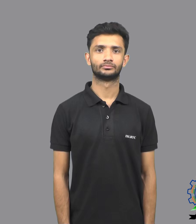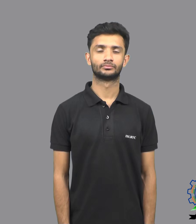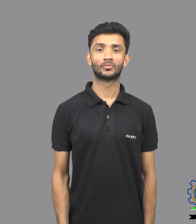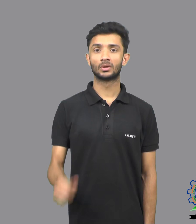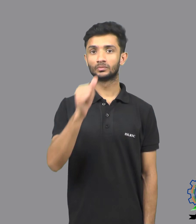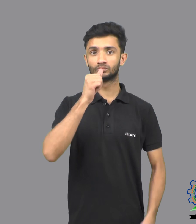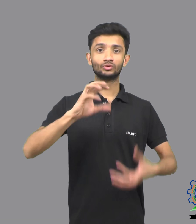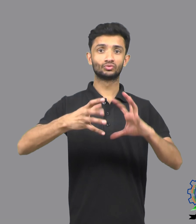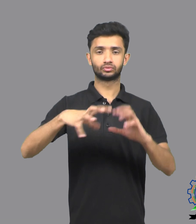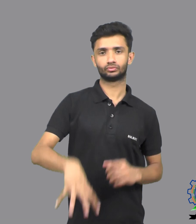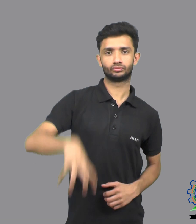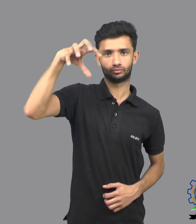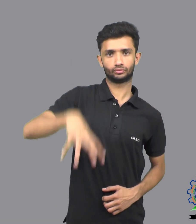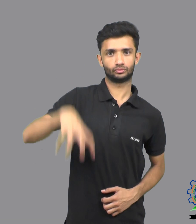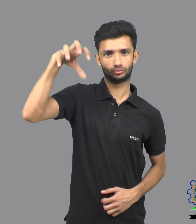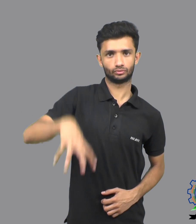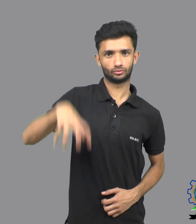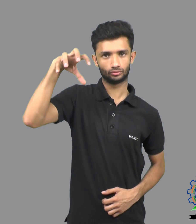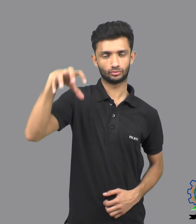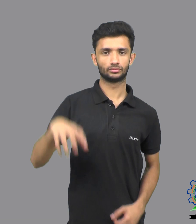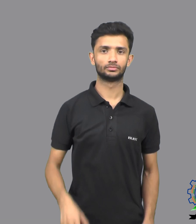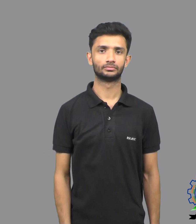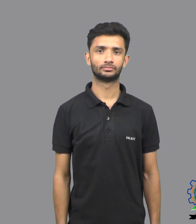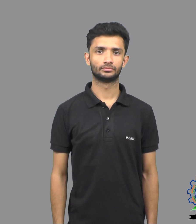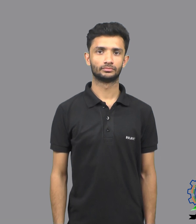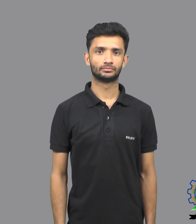Water Motor Water Pump